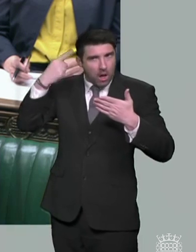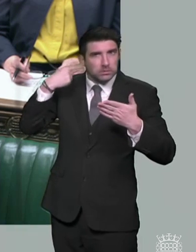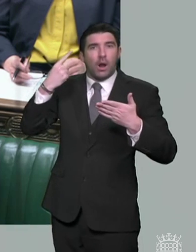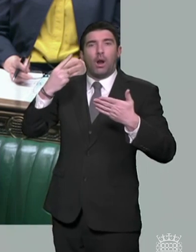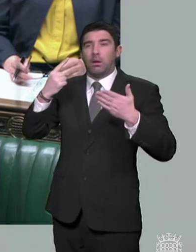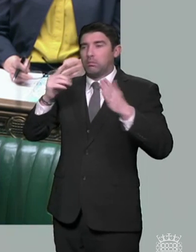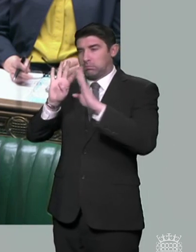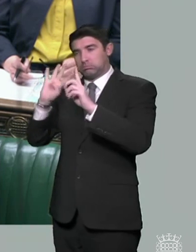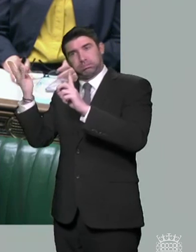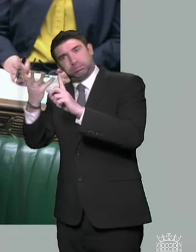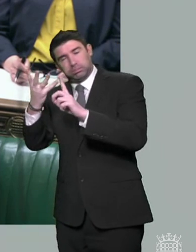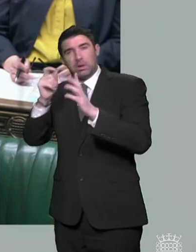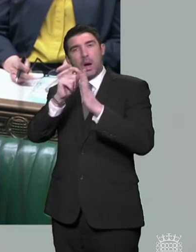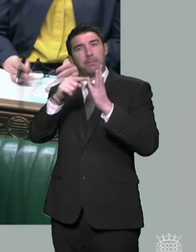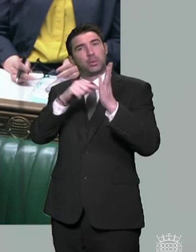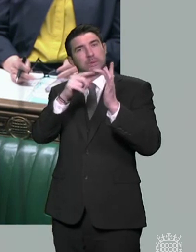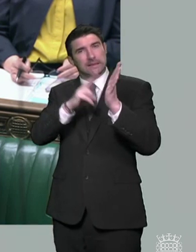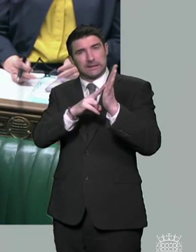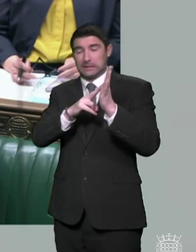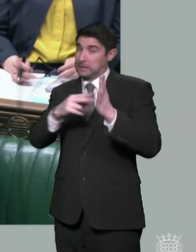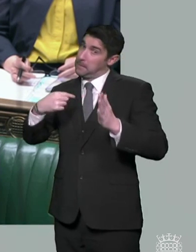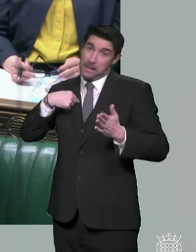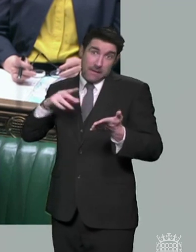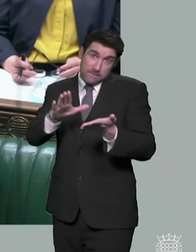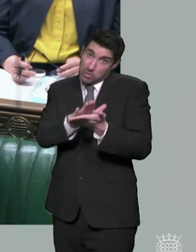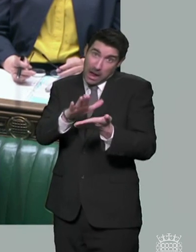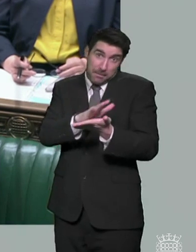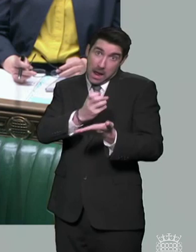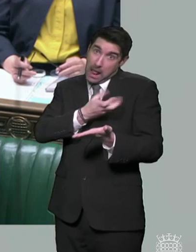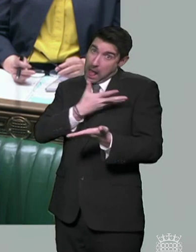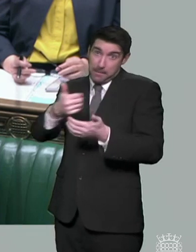I am delighted by the support that the right honourable and learned Gentleman is offering.